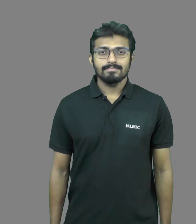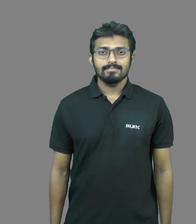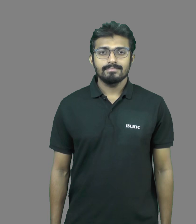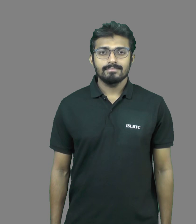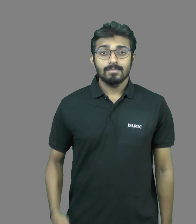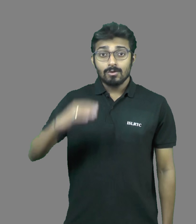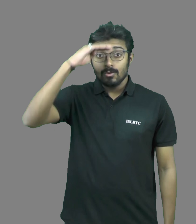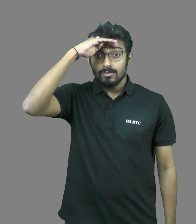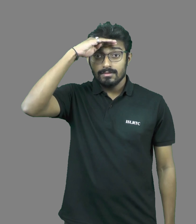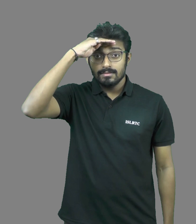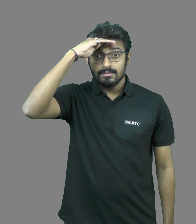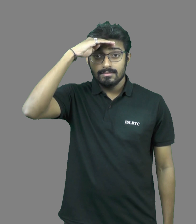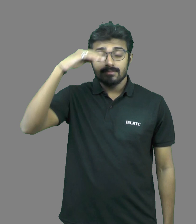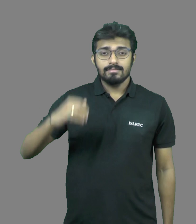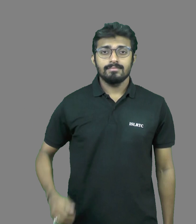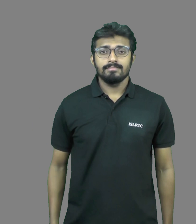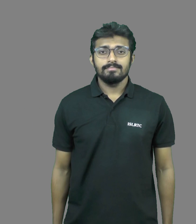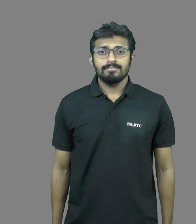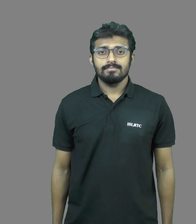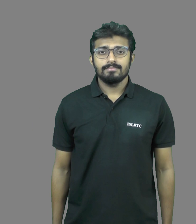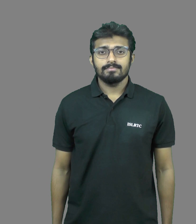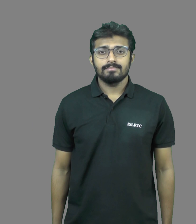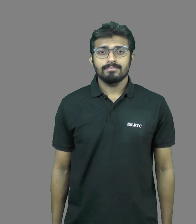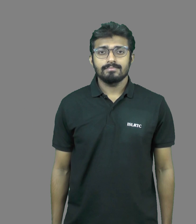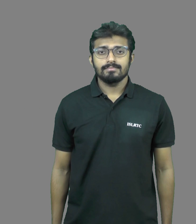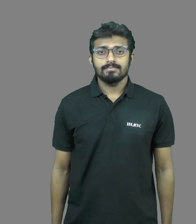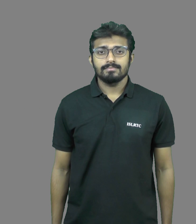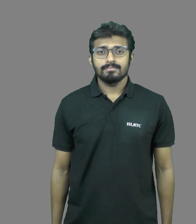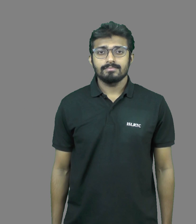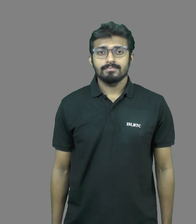Restaurant